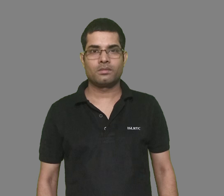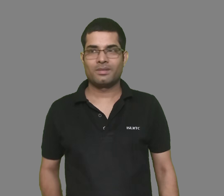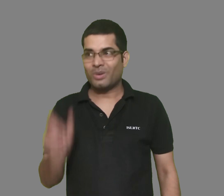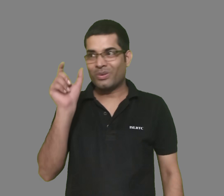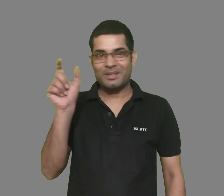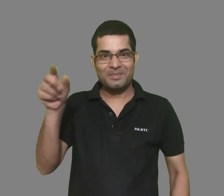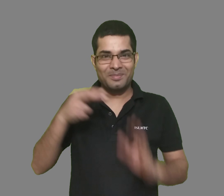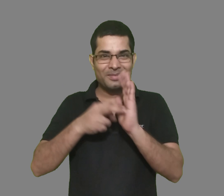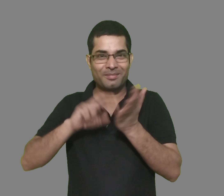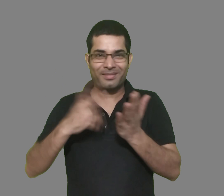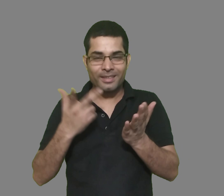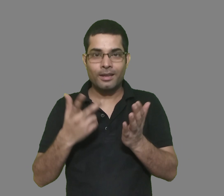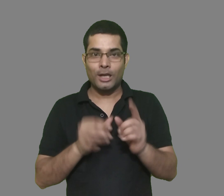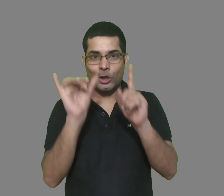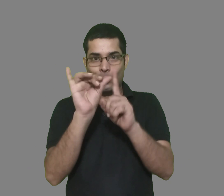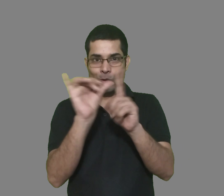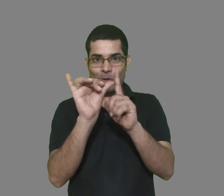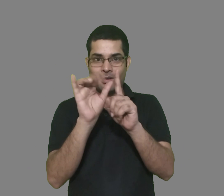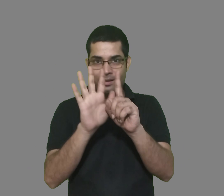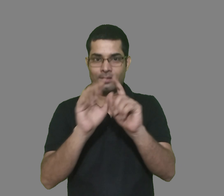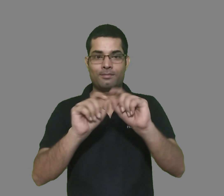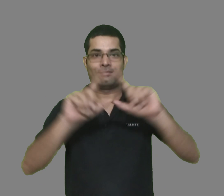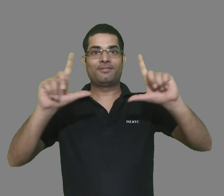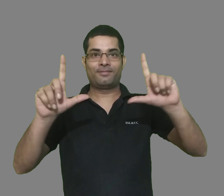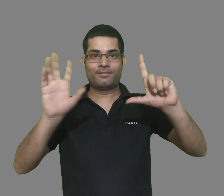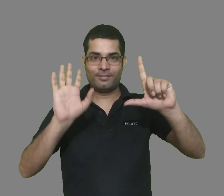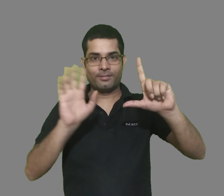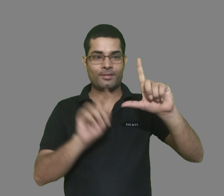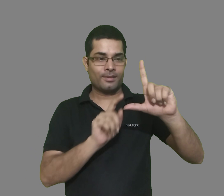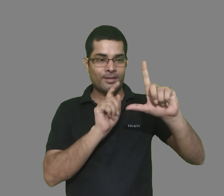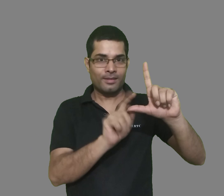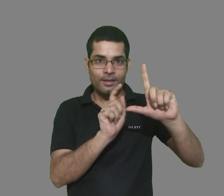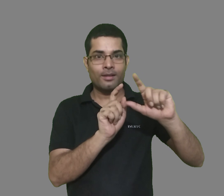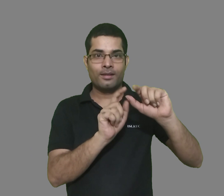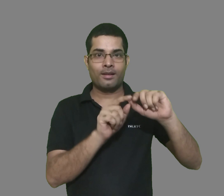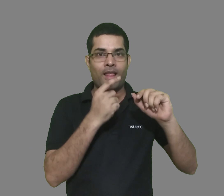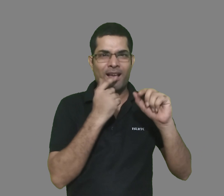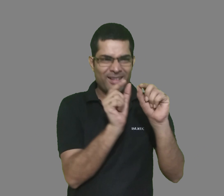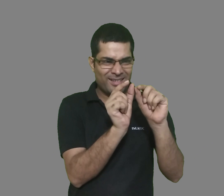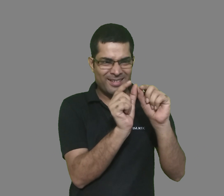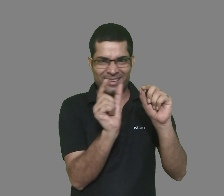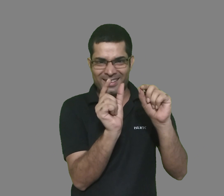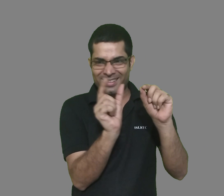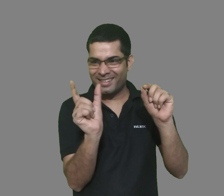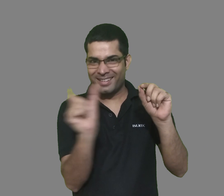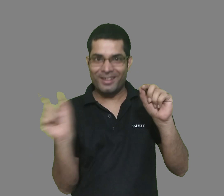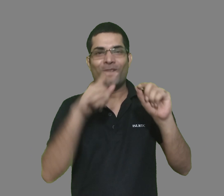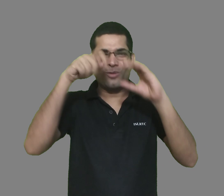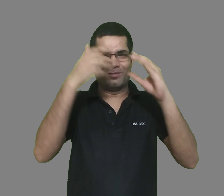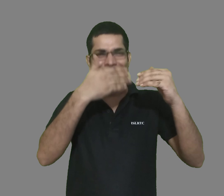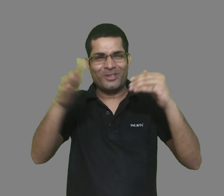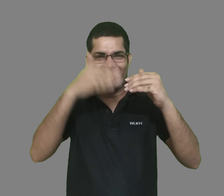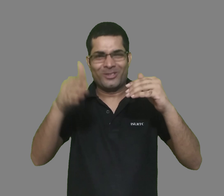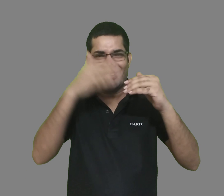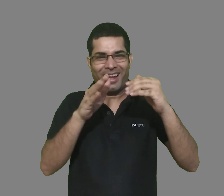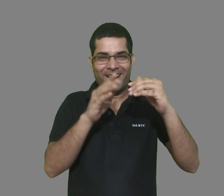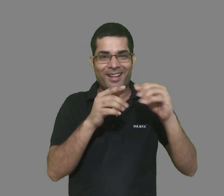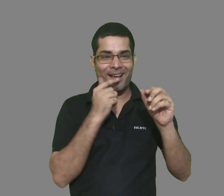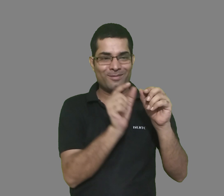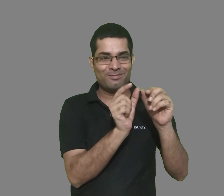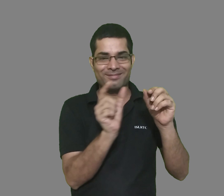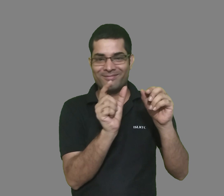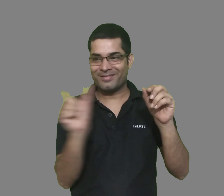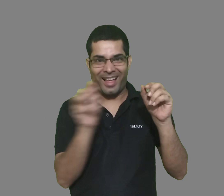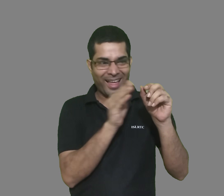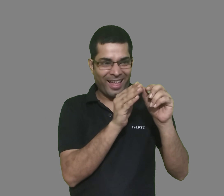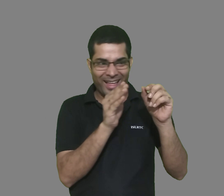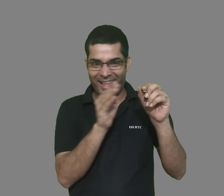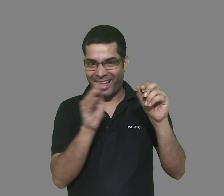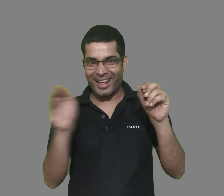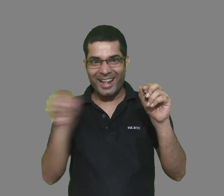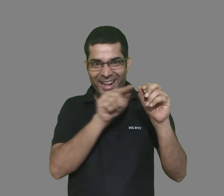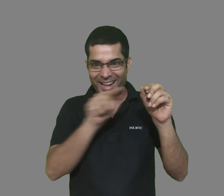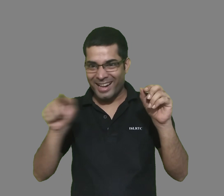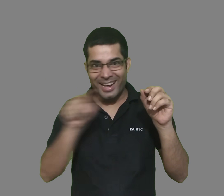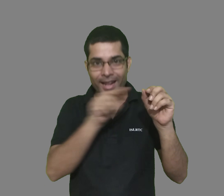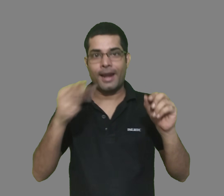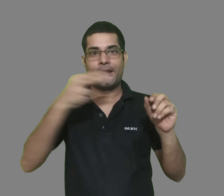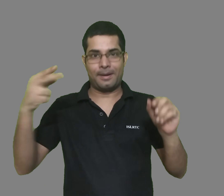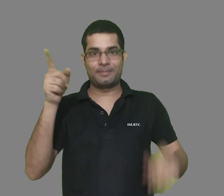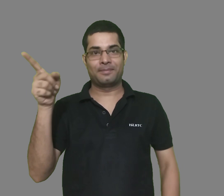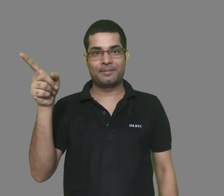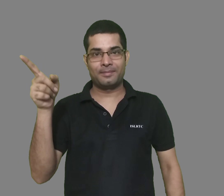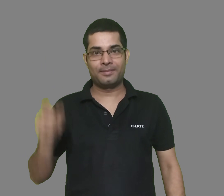Streaming